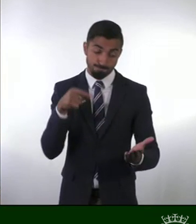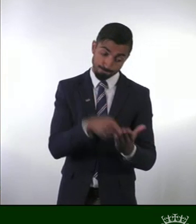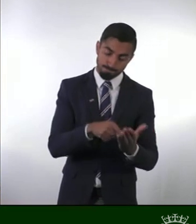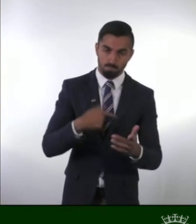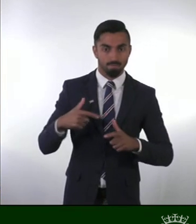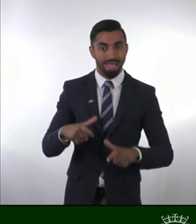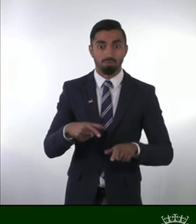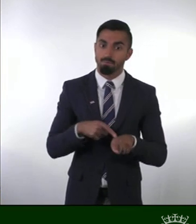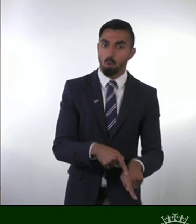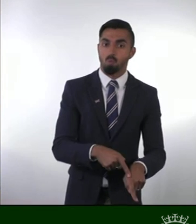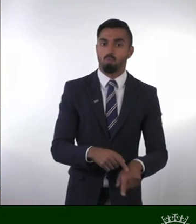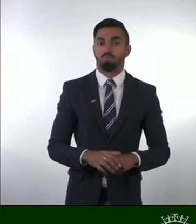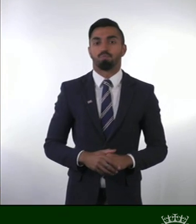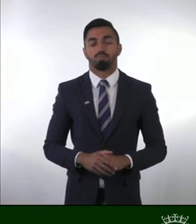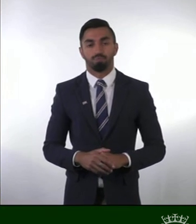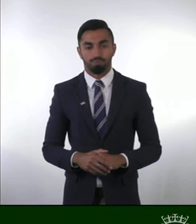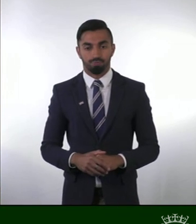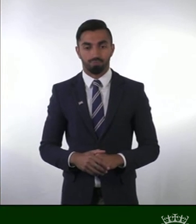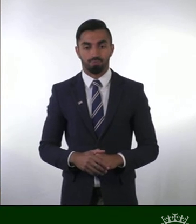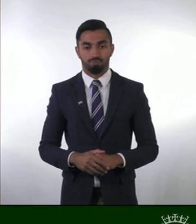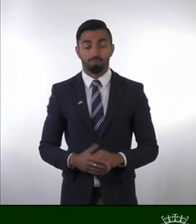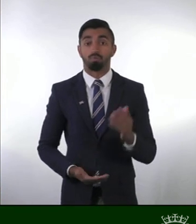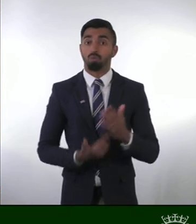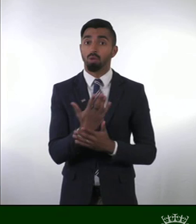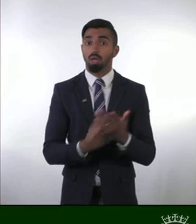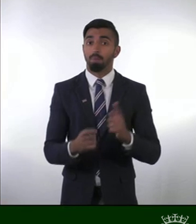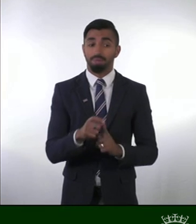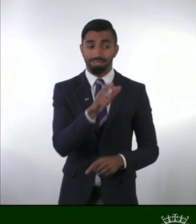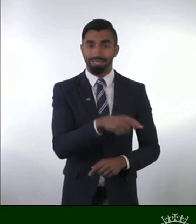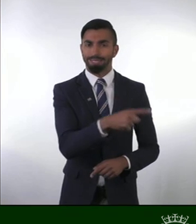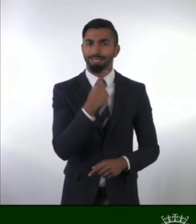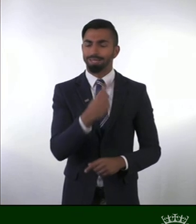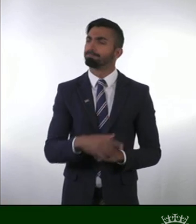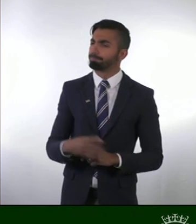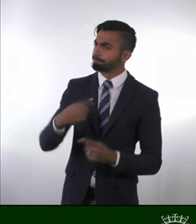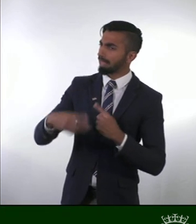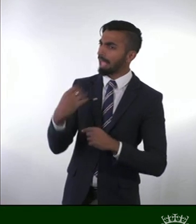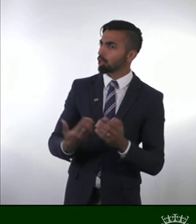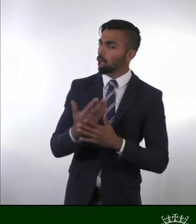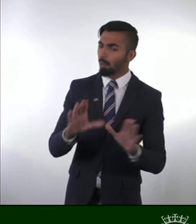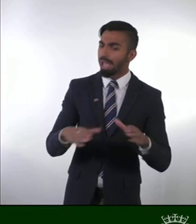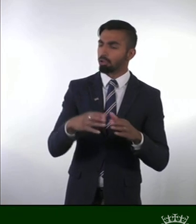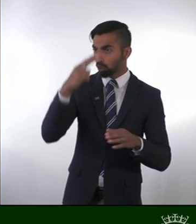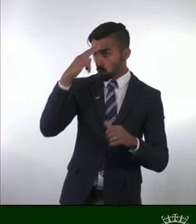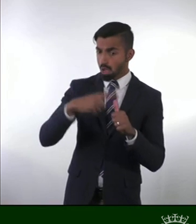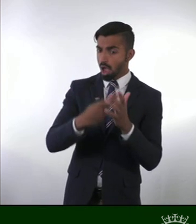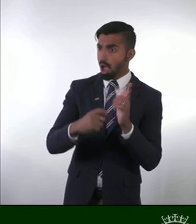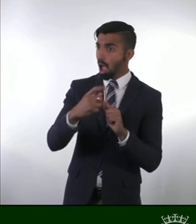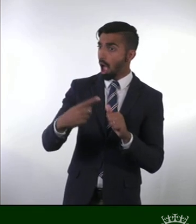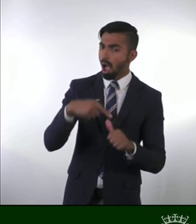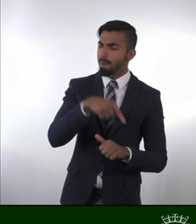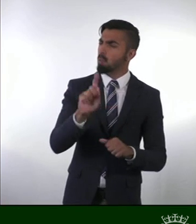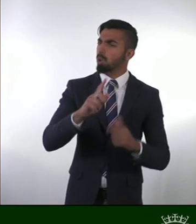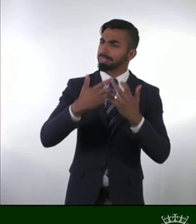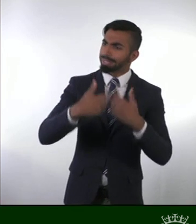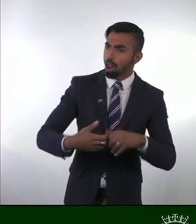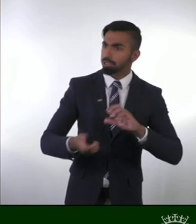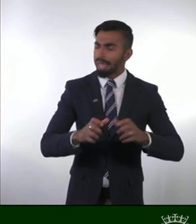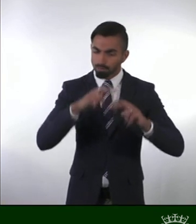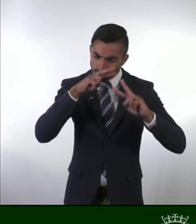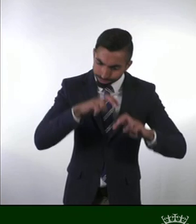Britain’s new Advanced Research Projects Agency is vital to securing our status as a science and technology superpower, particularly as we recover from coronavirus.